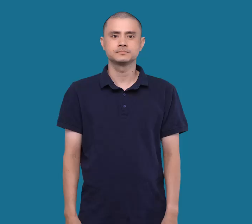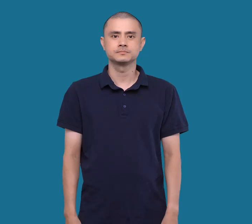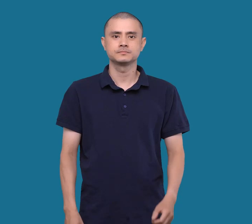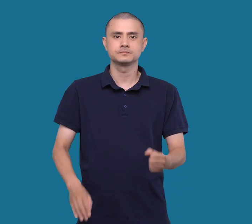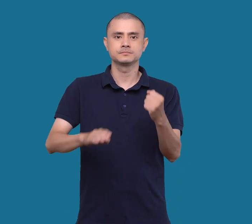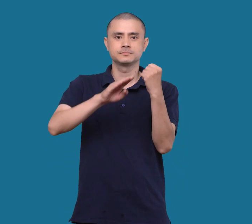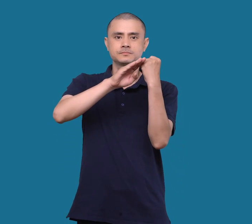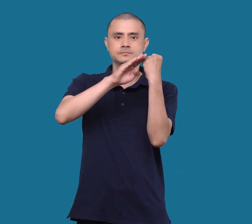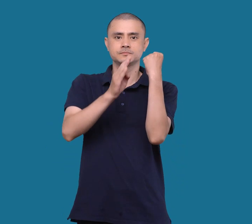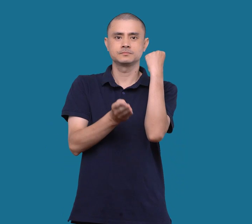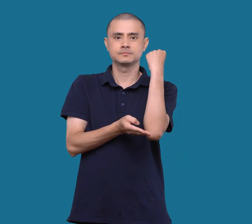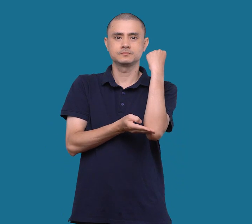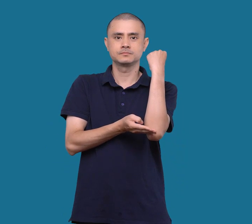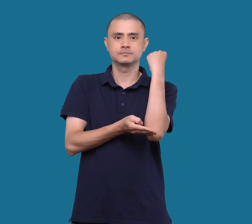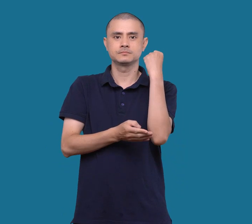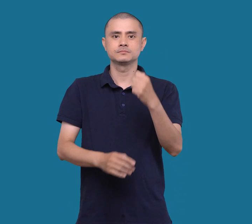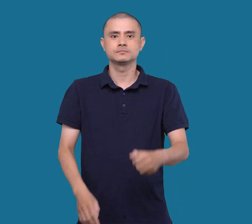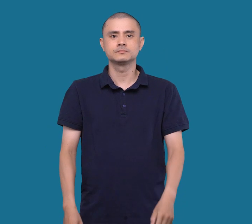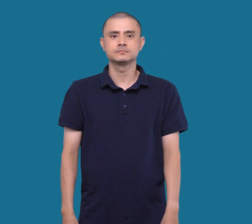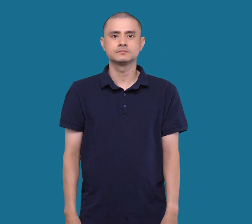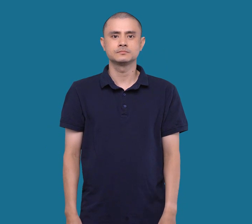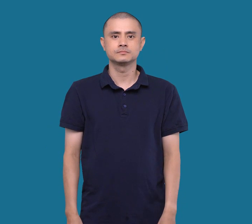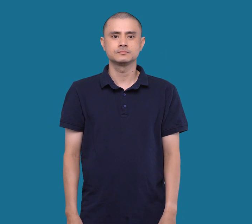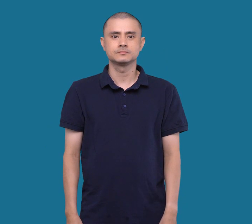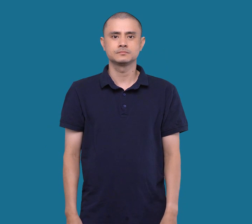Đu Bai (nước Đu Bai)